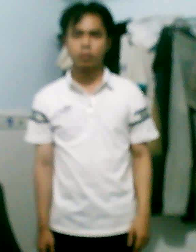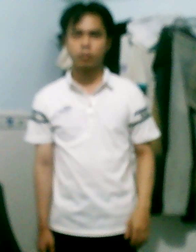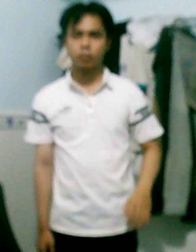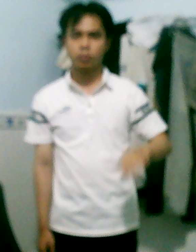thay co